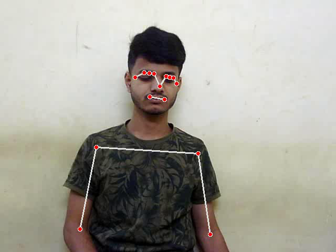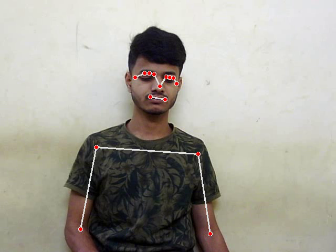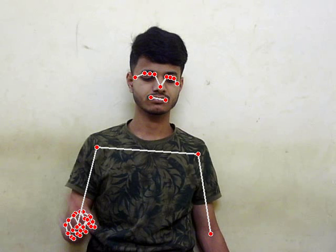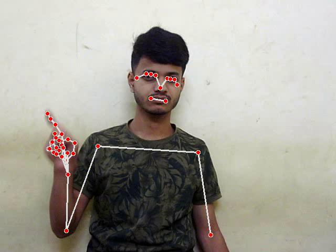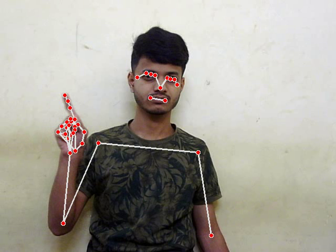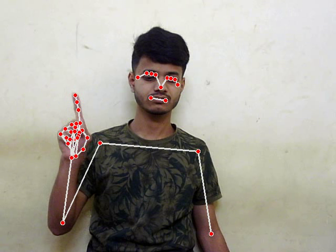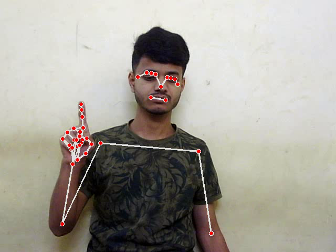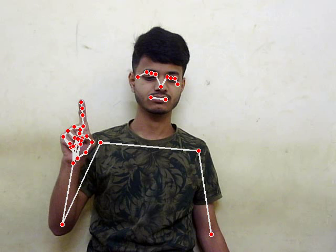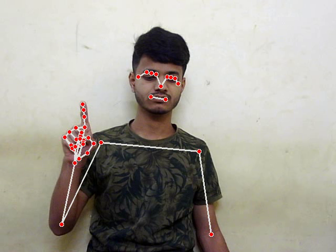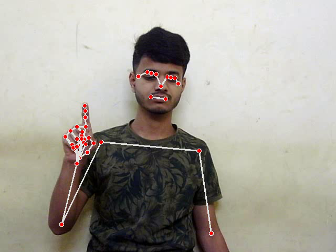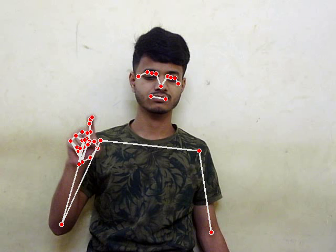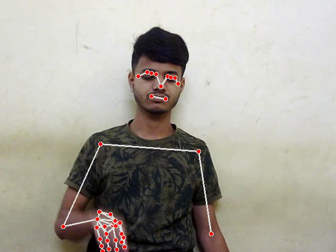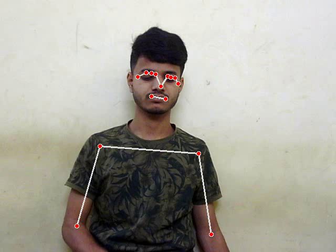need